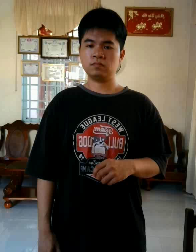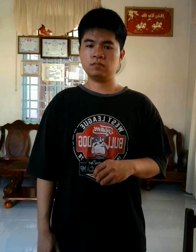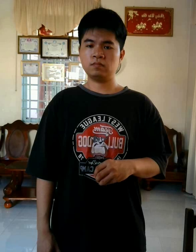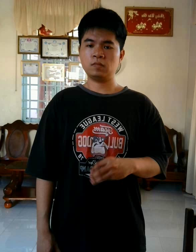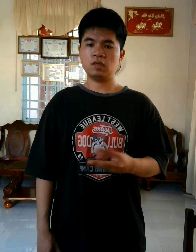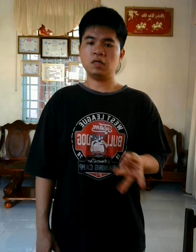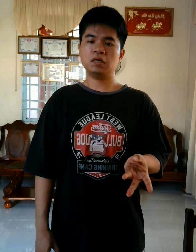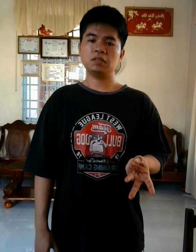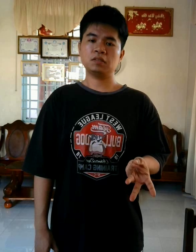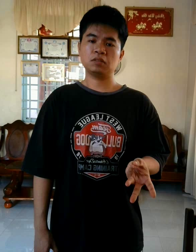it